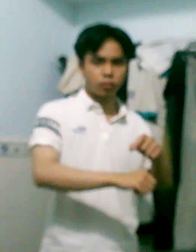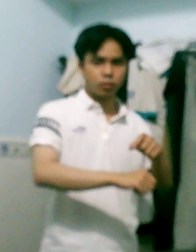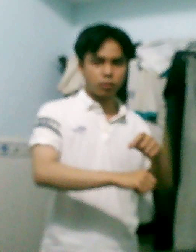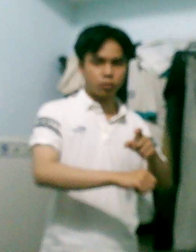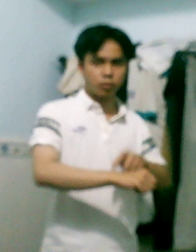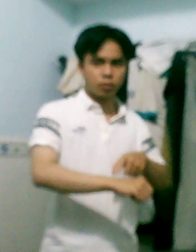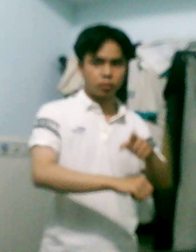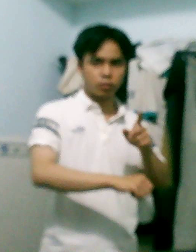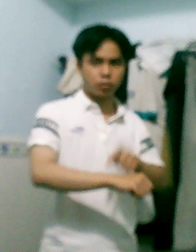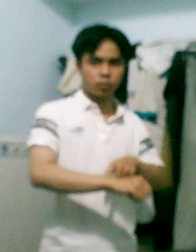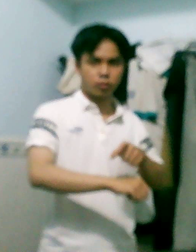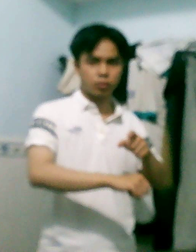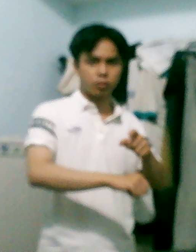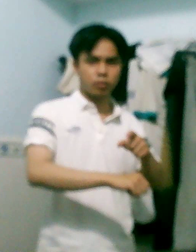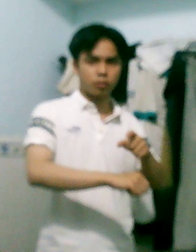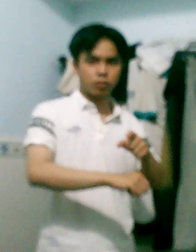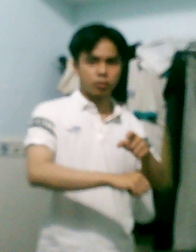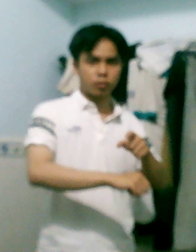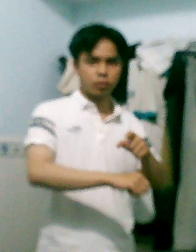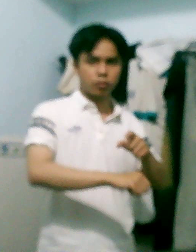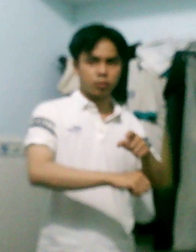gio